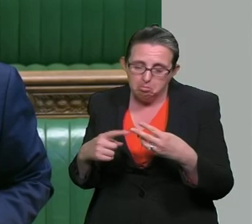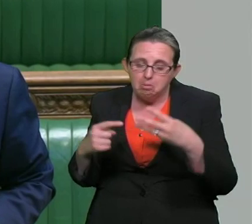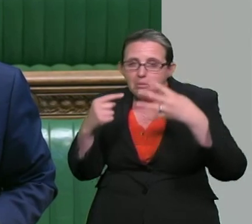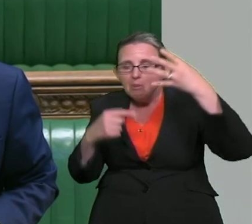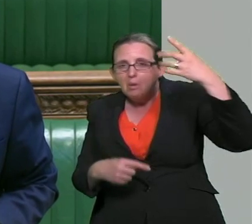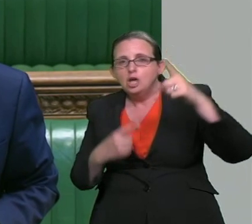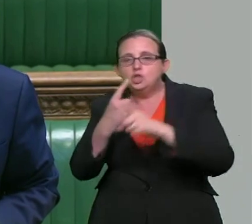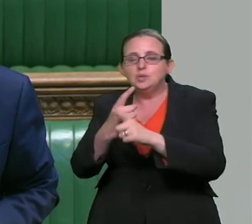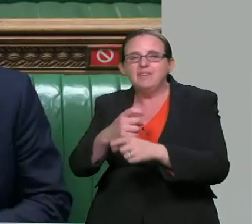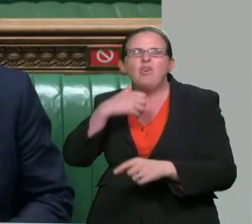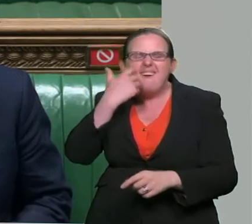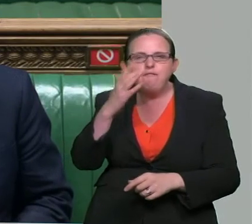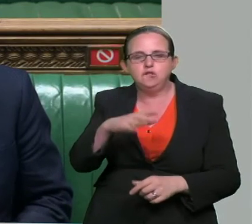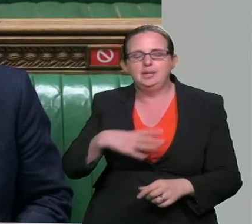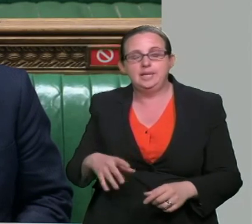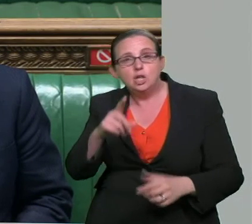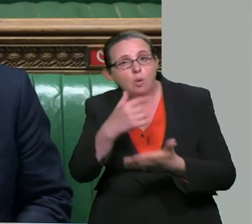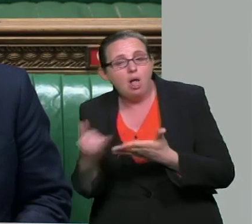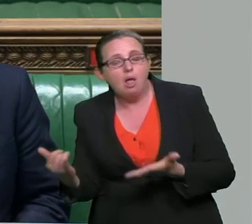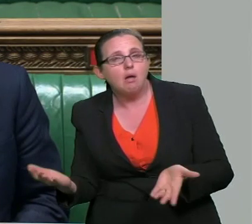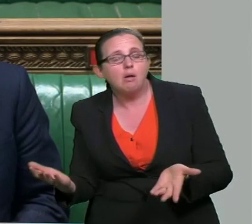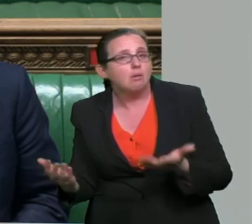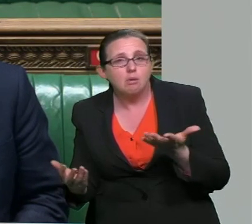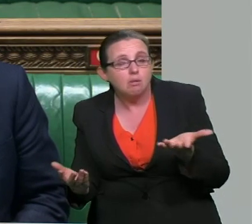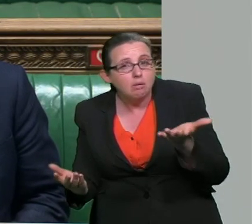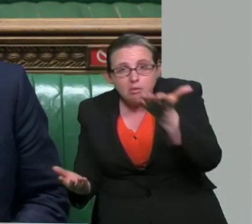Is it more tutoring for every child who needs it? Does he oppose that?